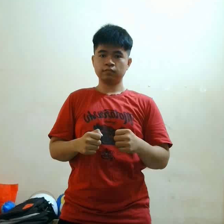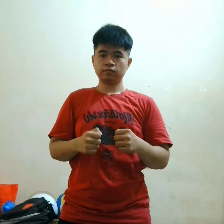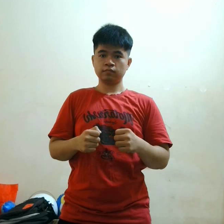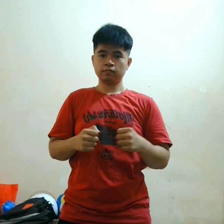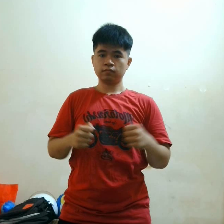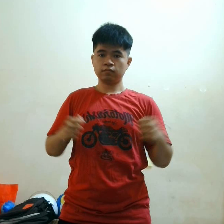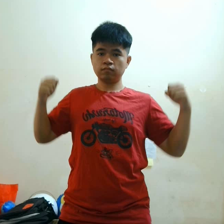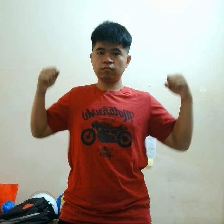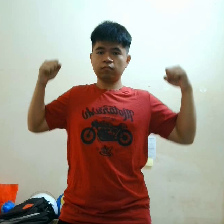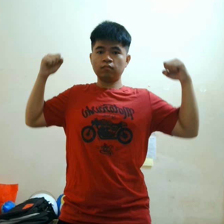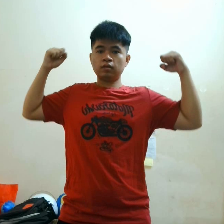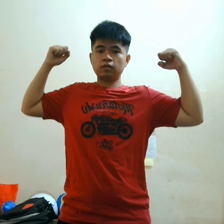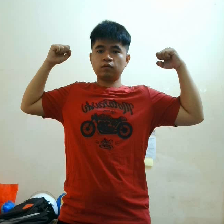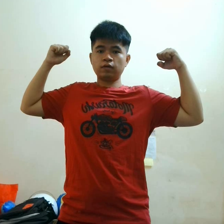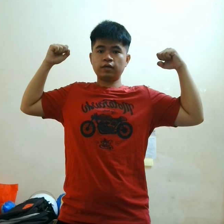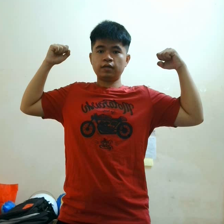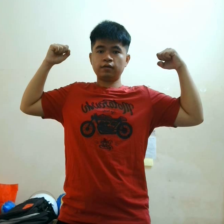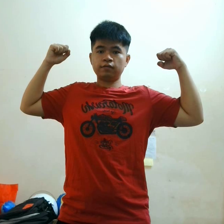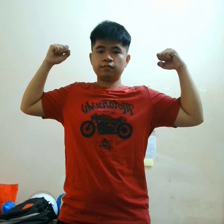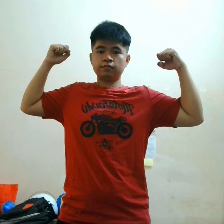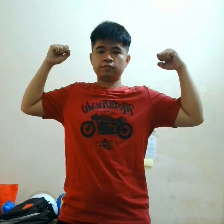minh khoe